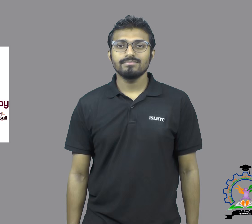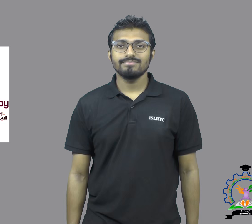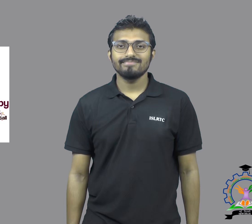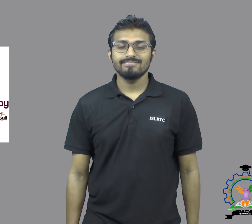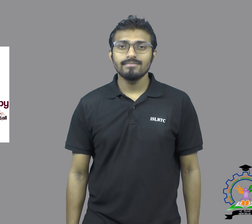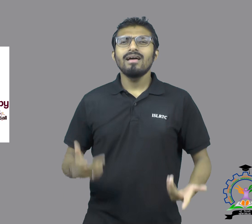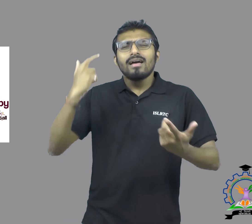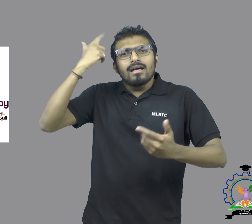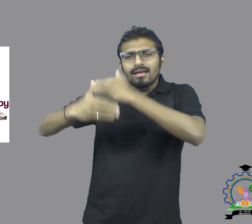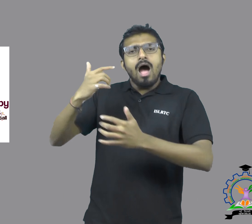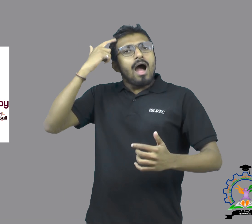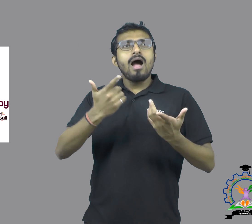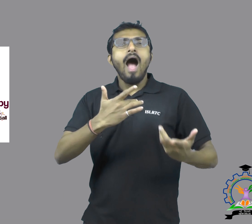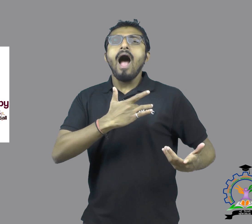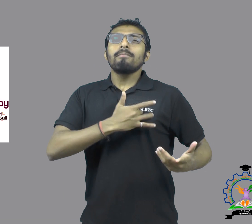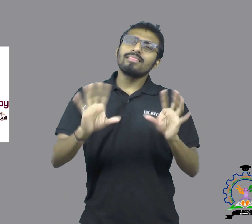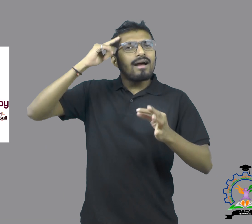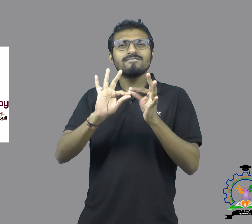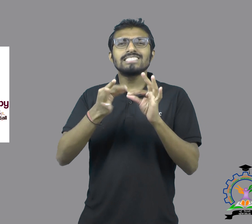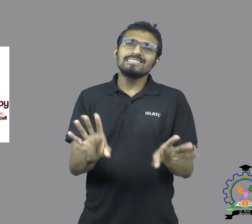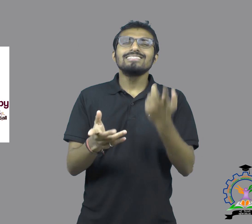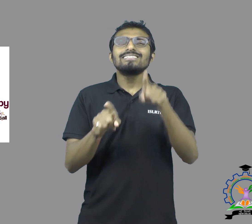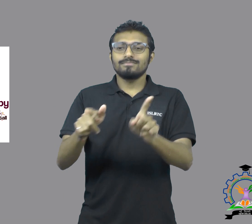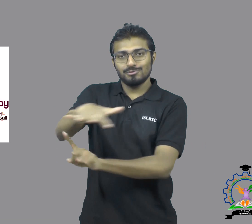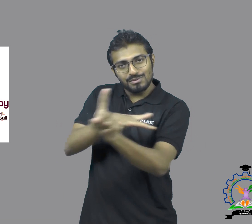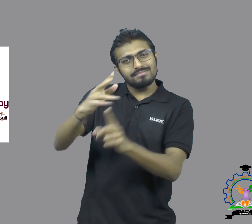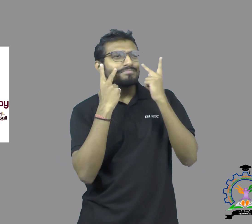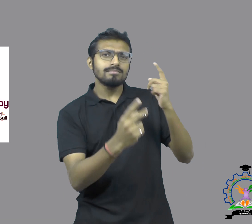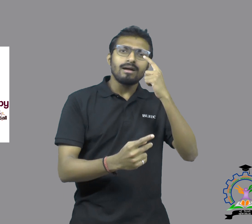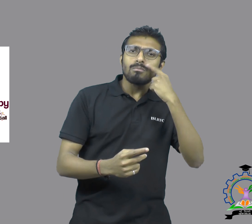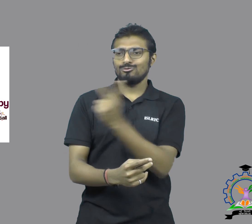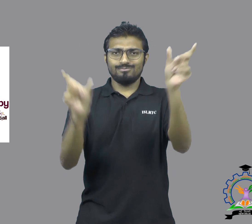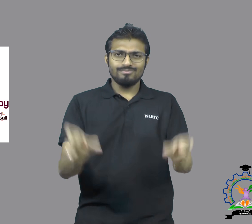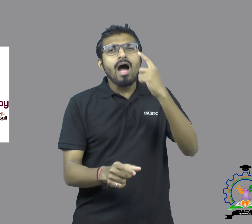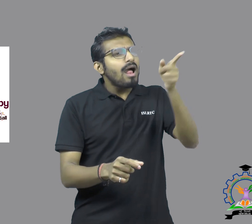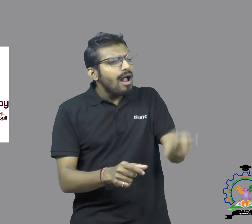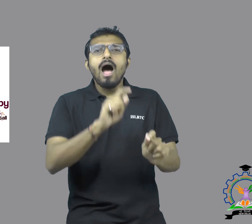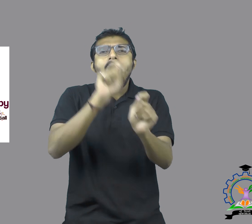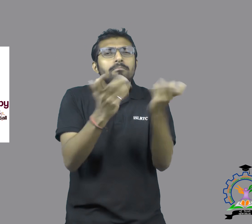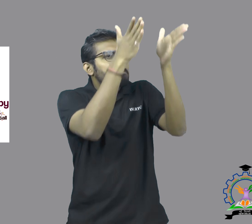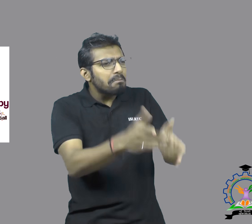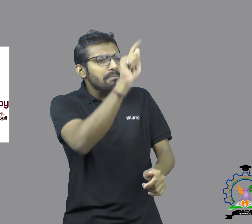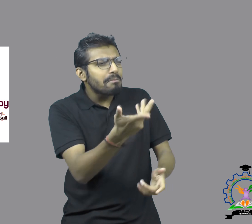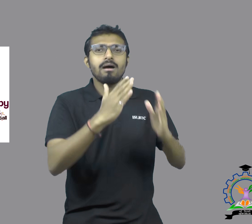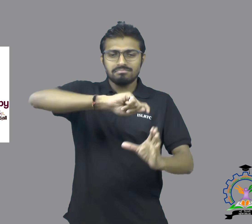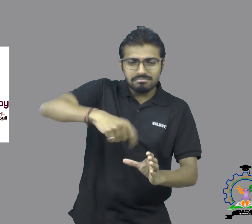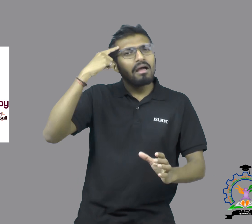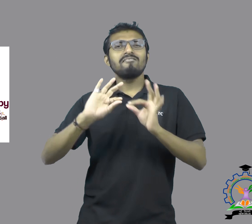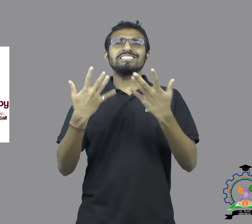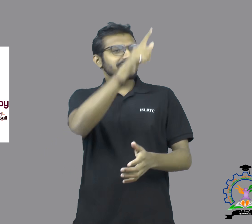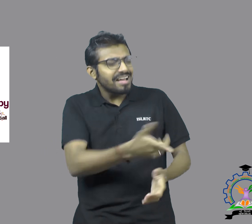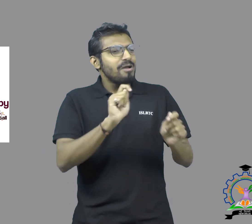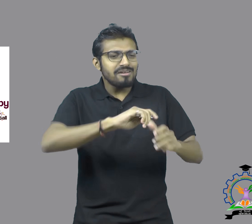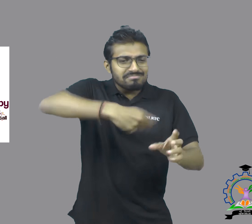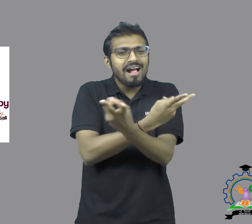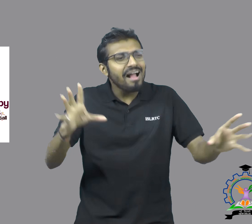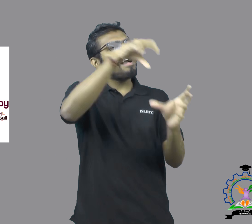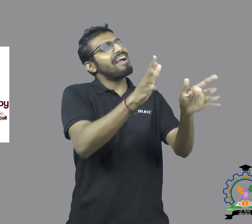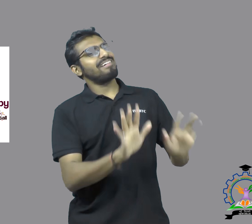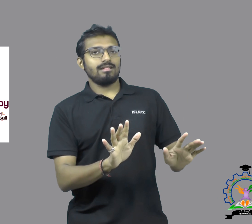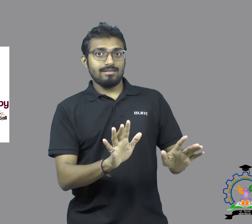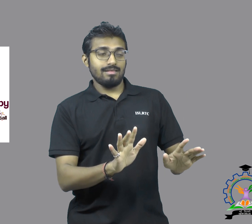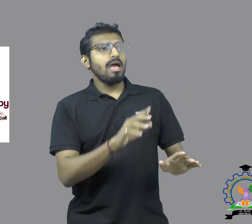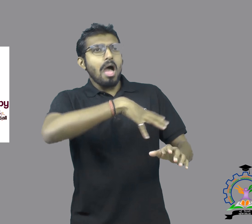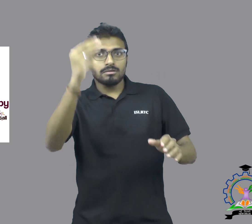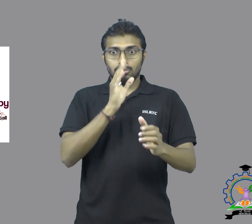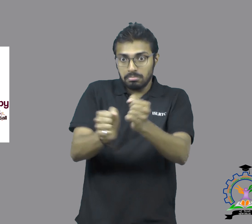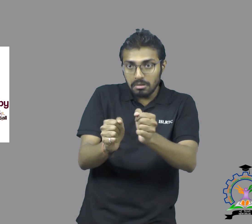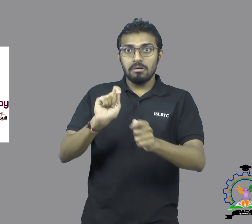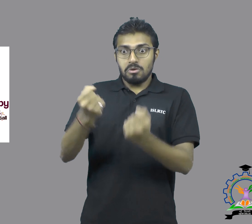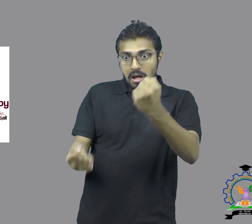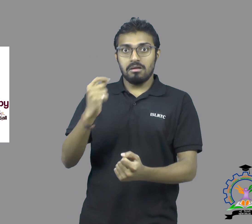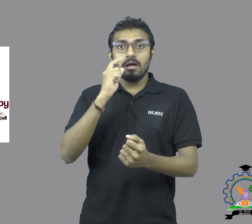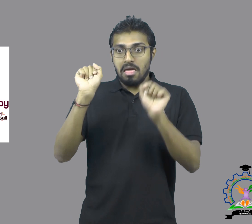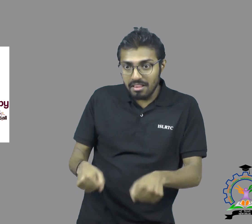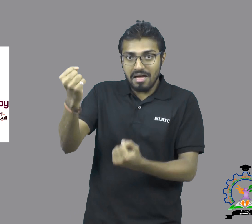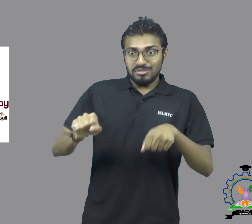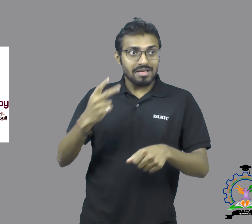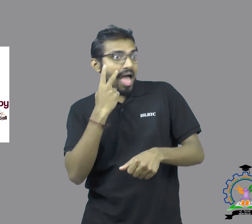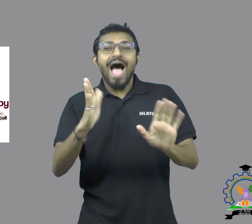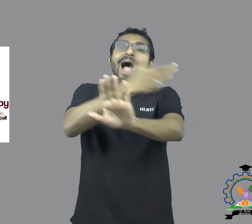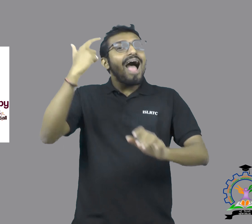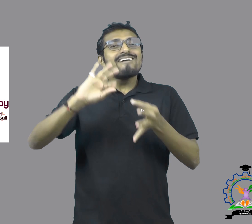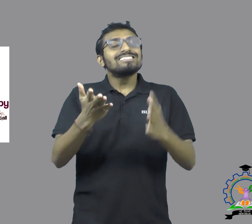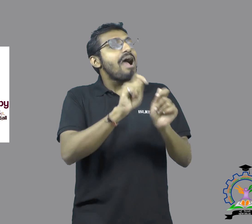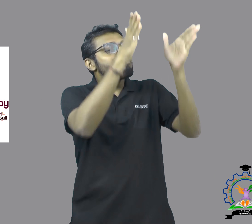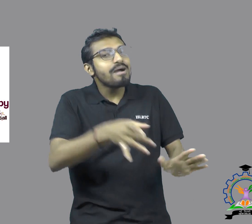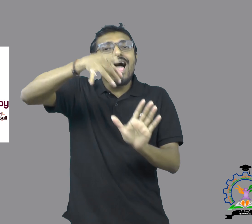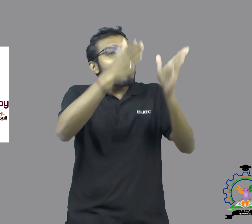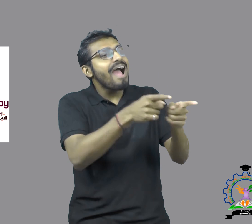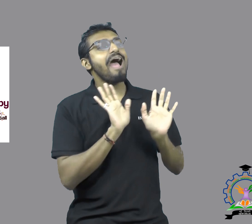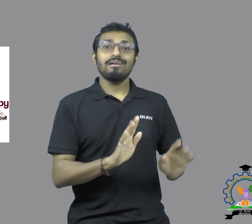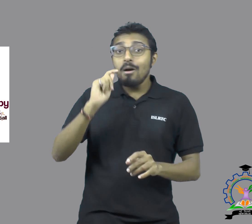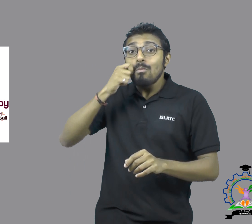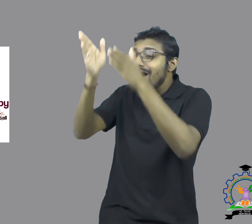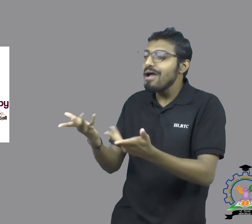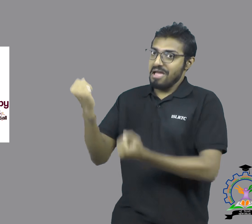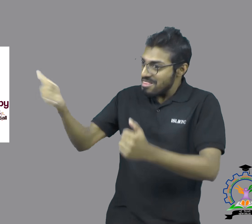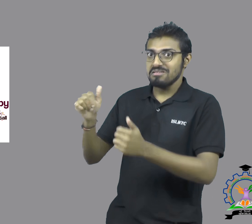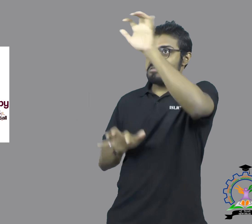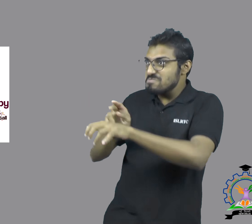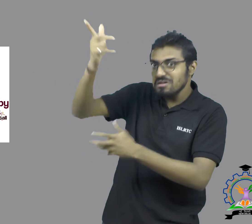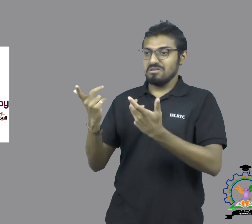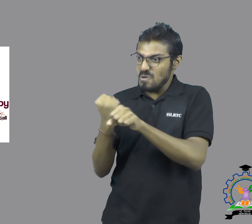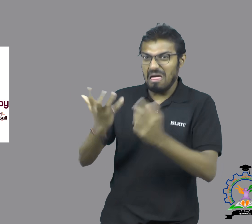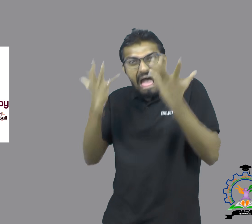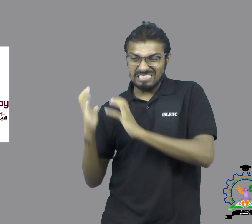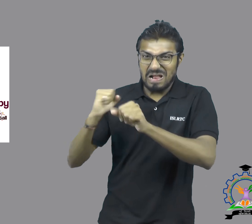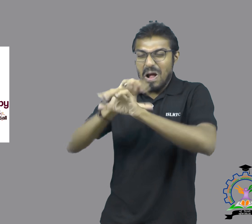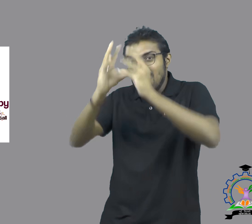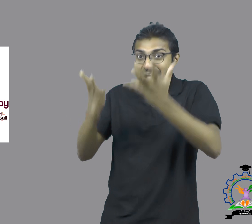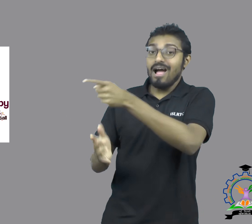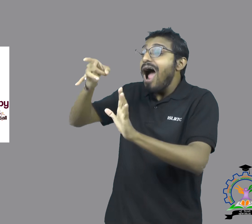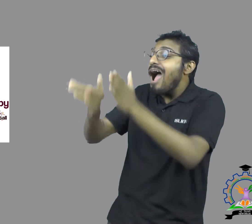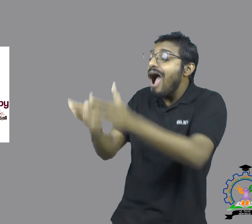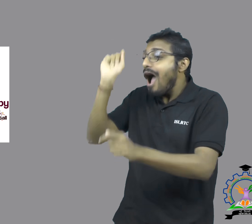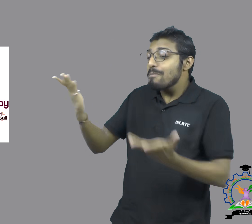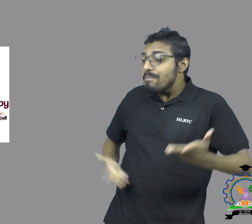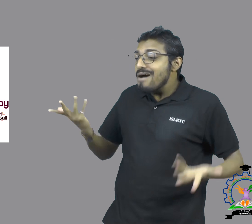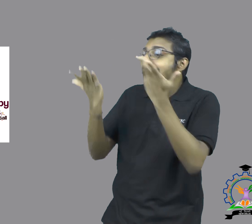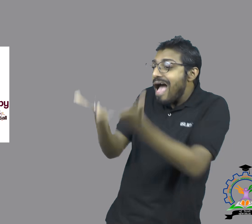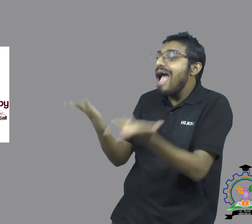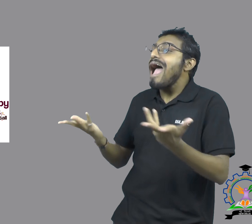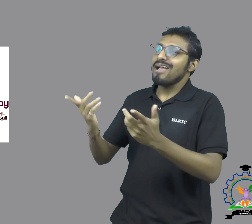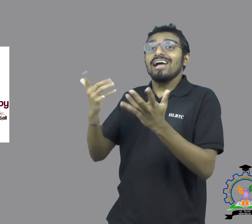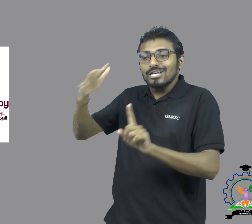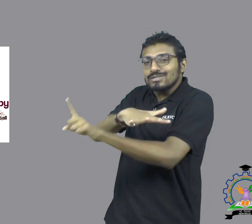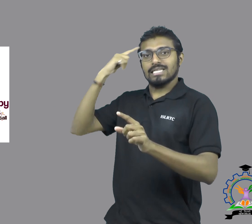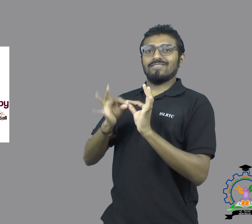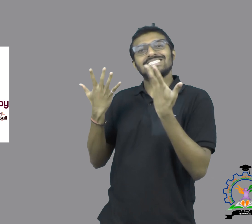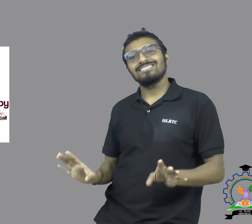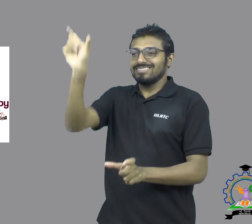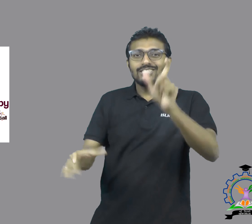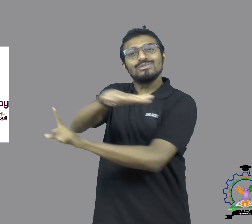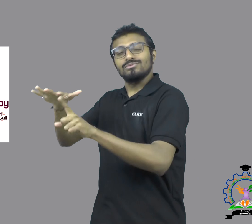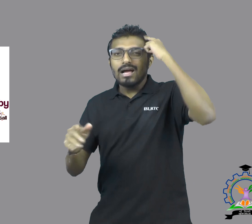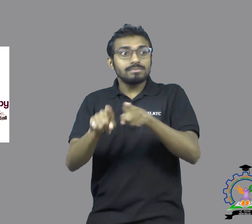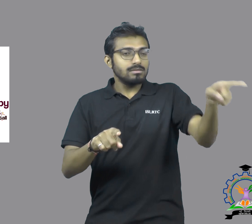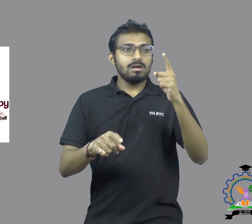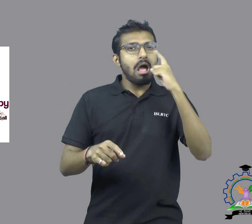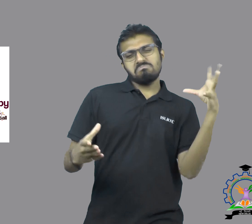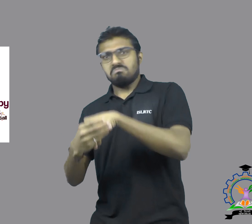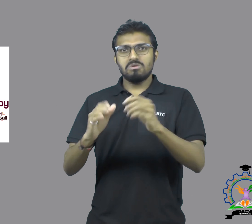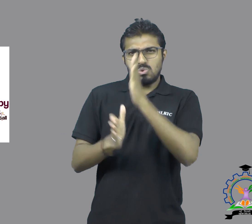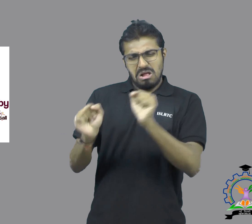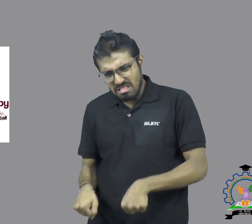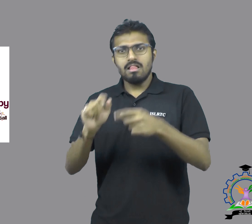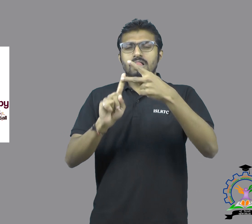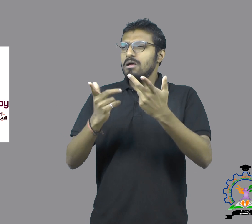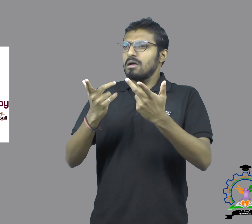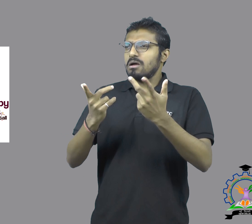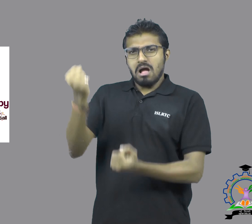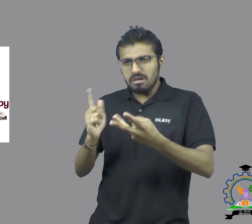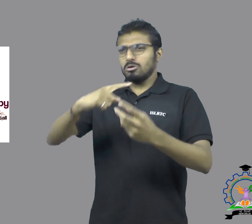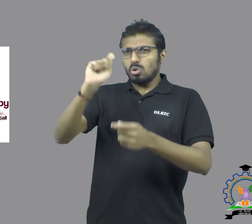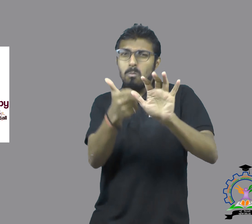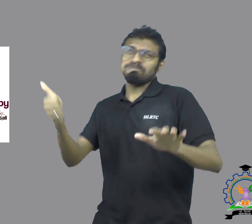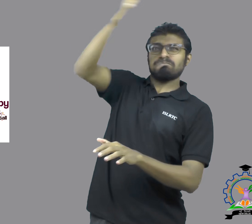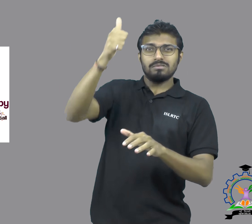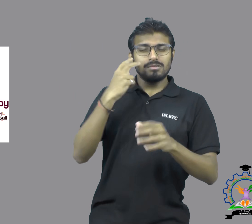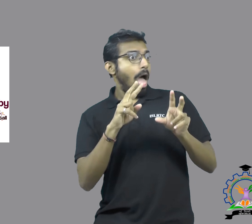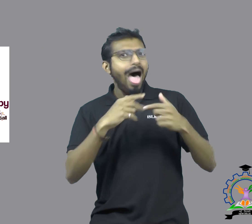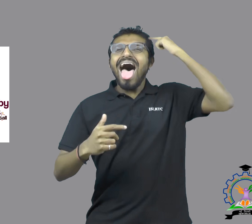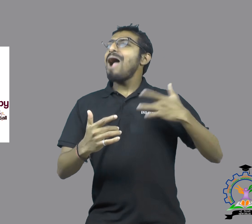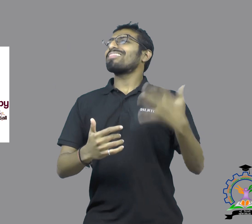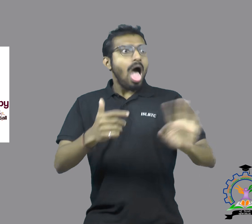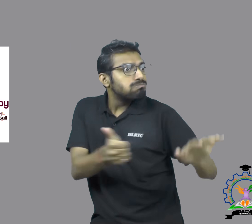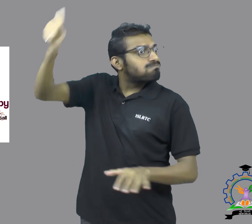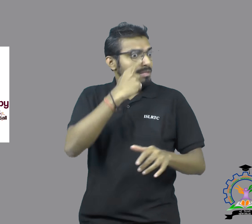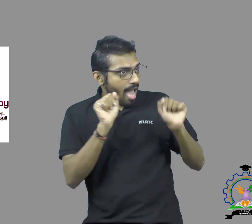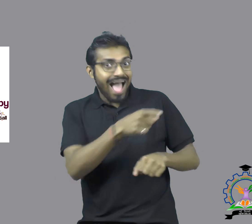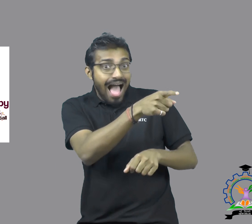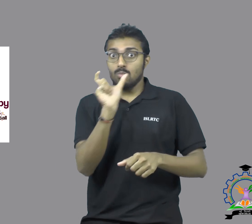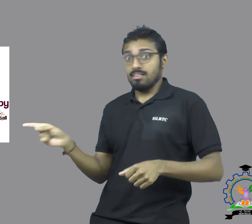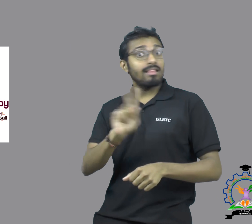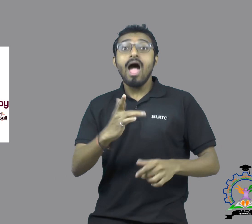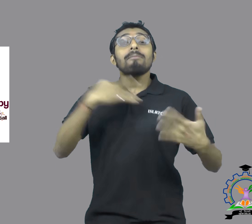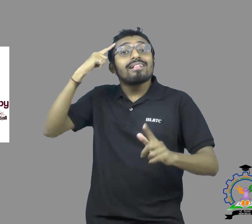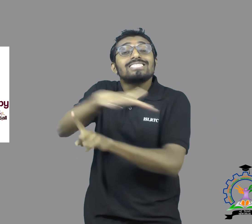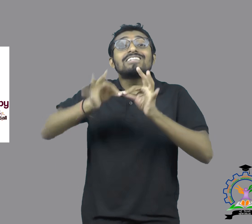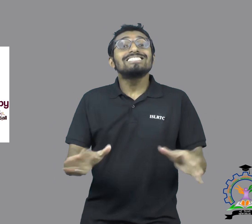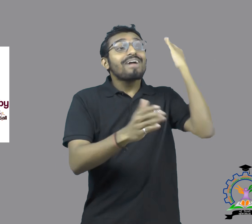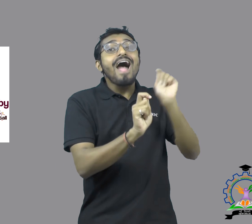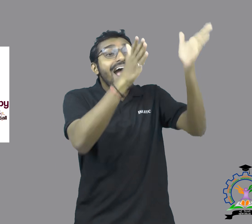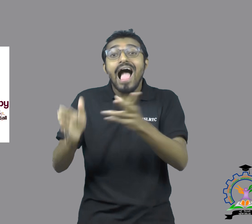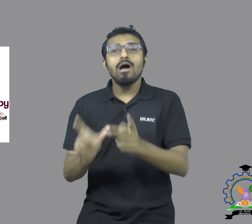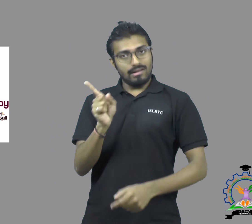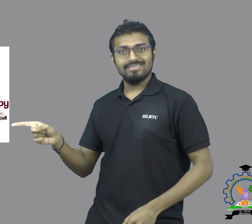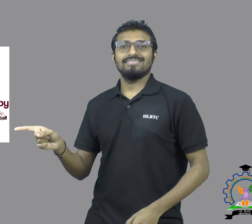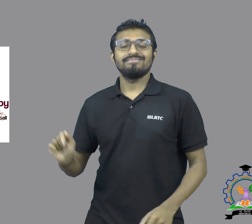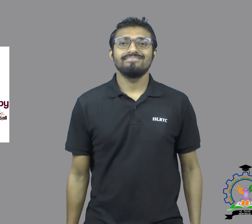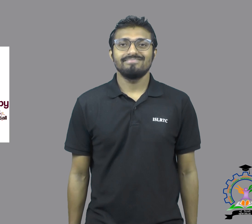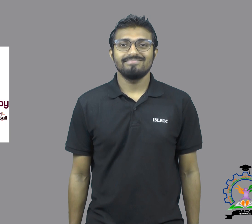Stereotype